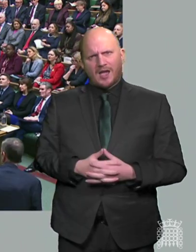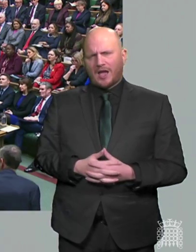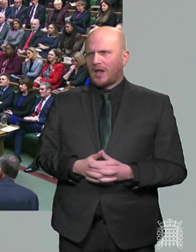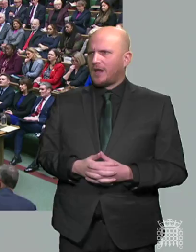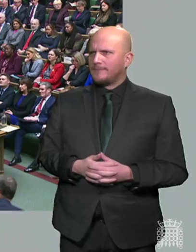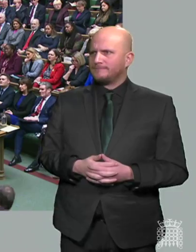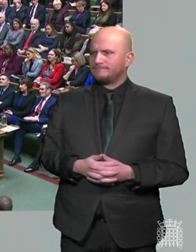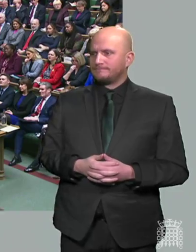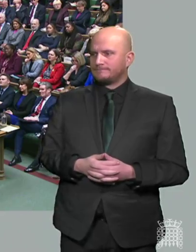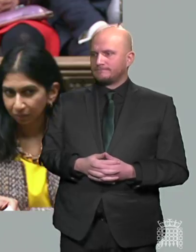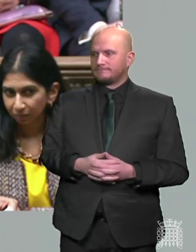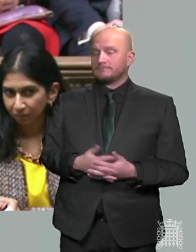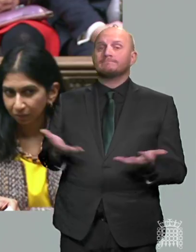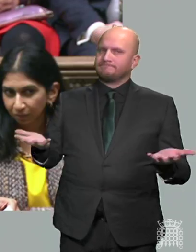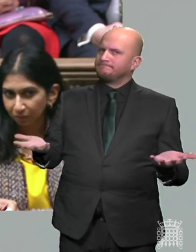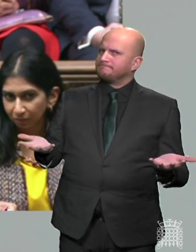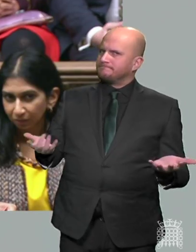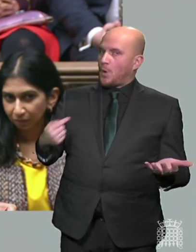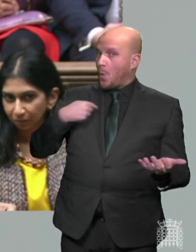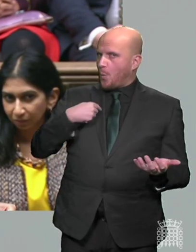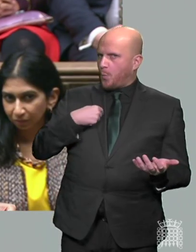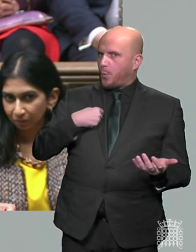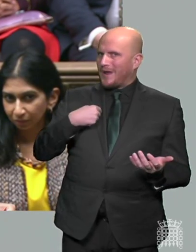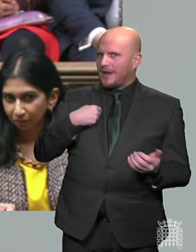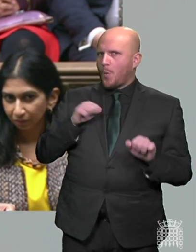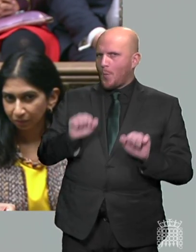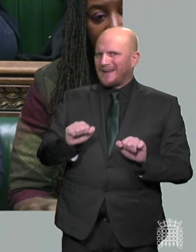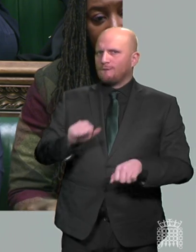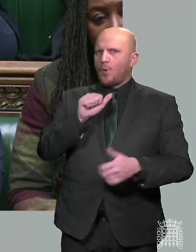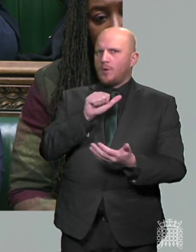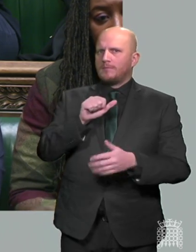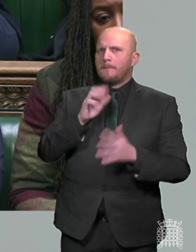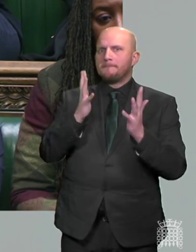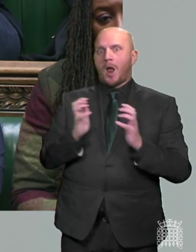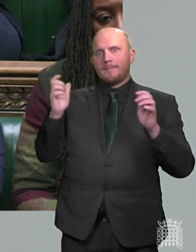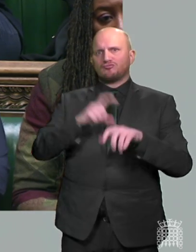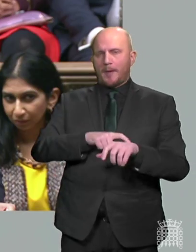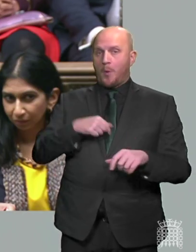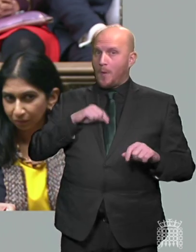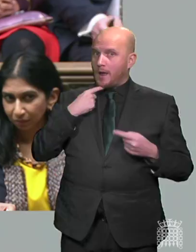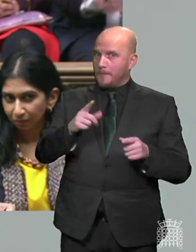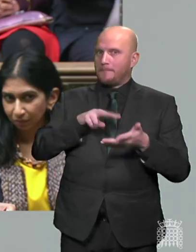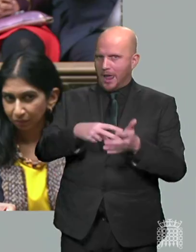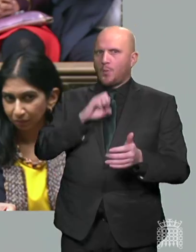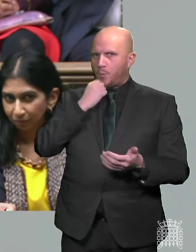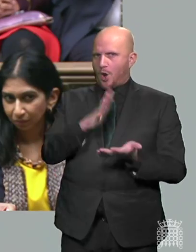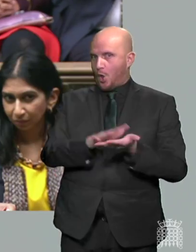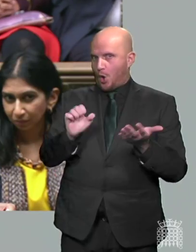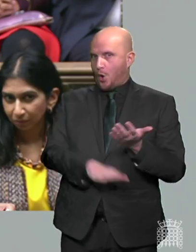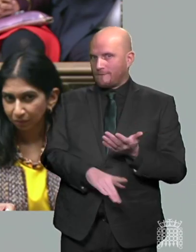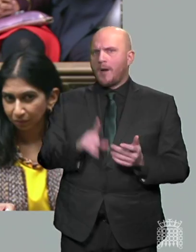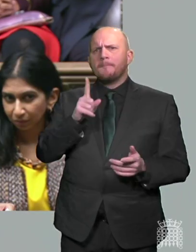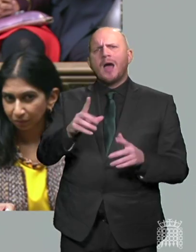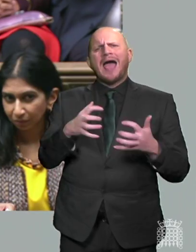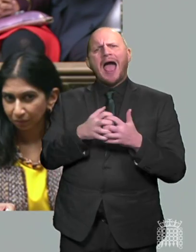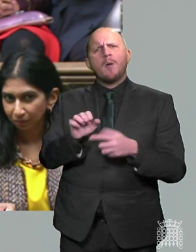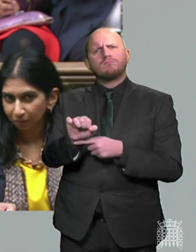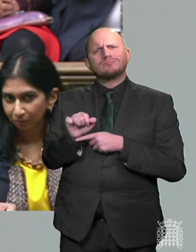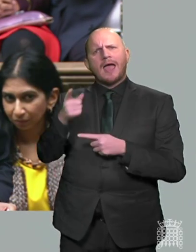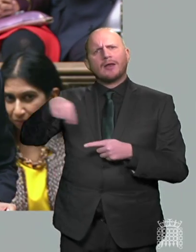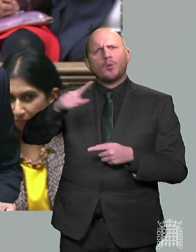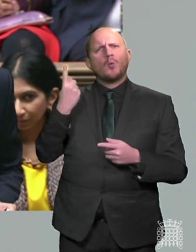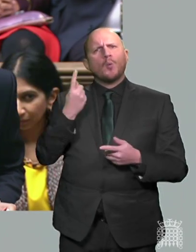The honourable Lady will know that we have announced plans to do that and we await parliamentary time, but it is not the only thing we are doing to protect renters.